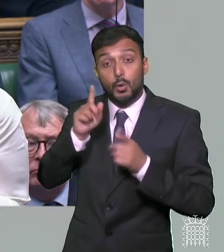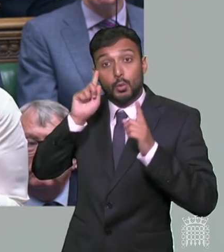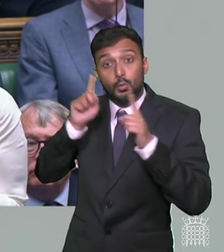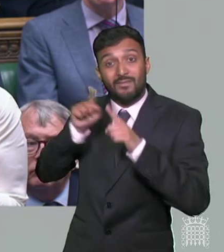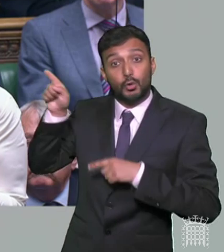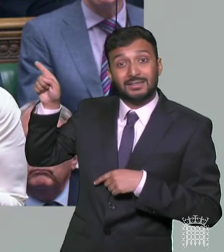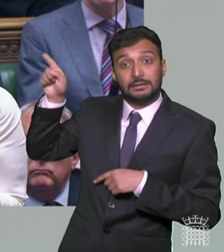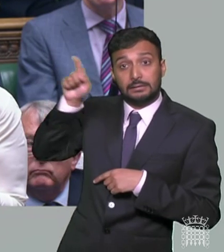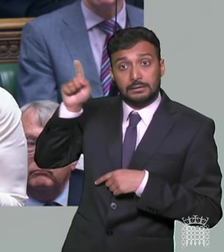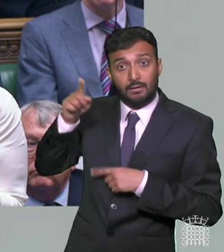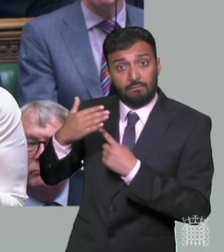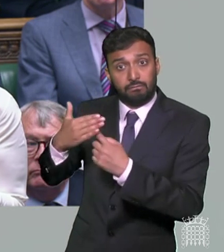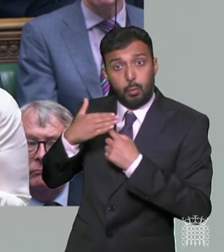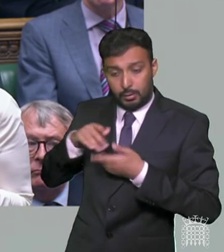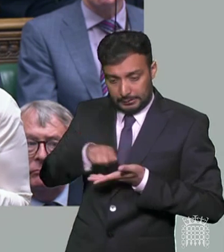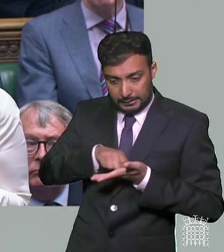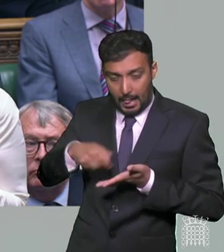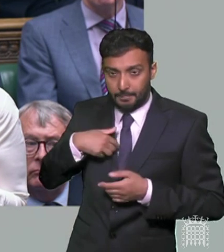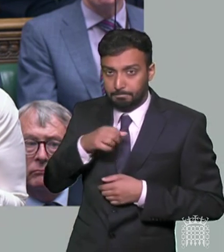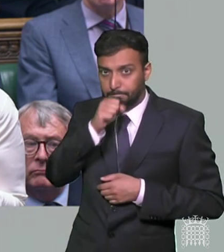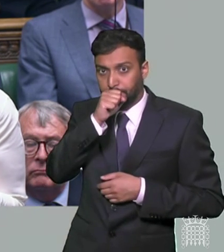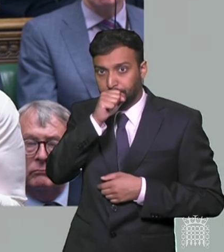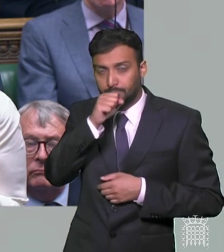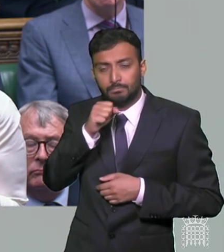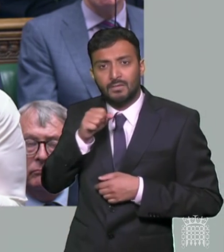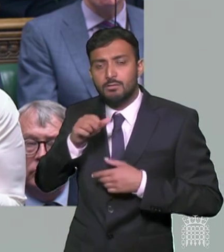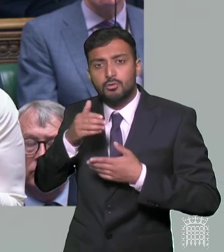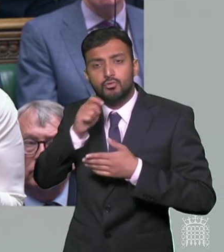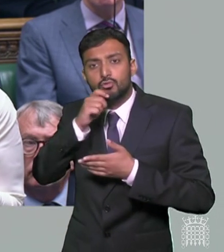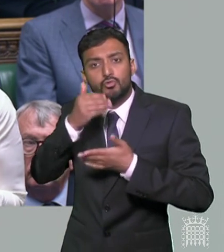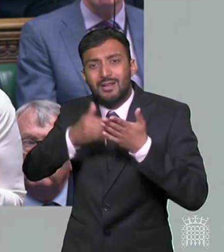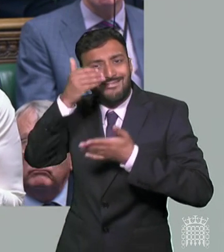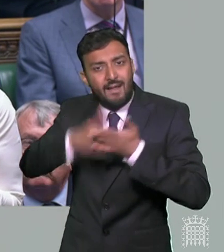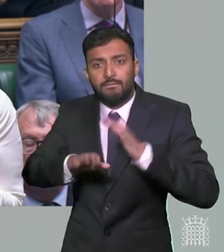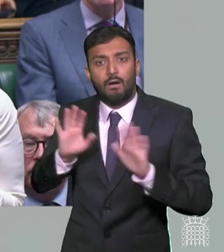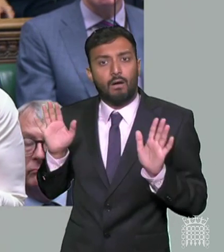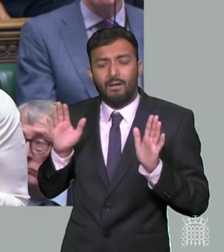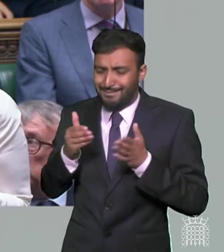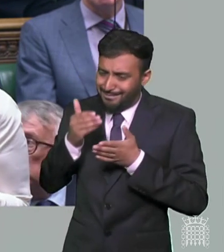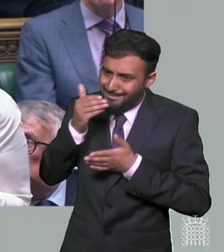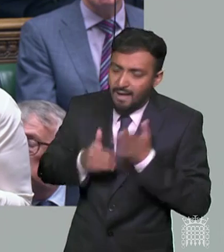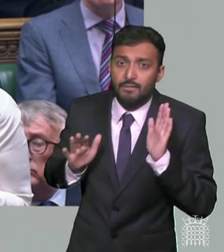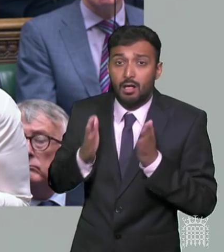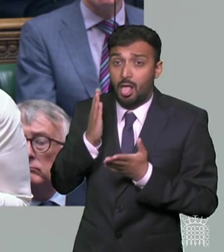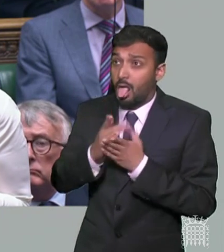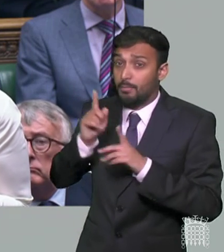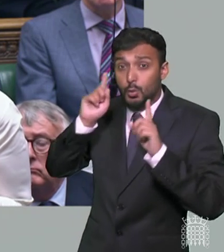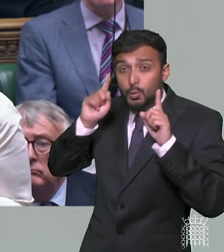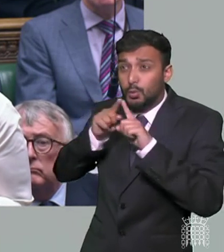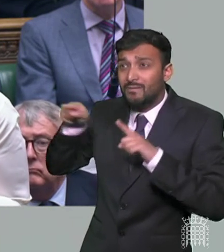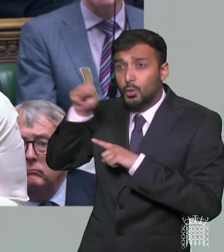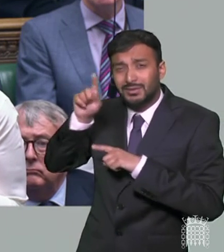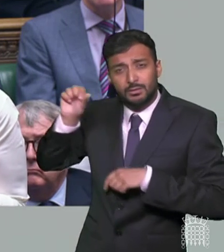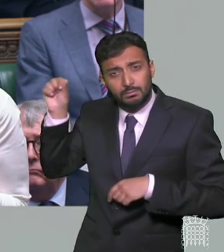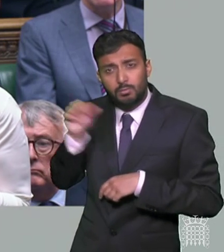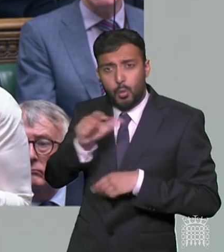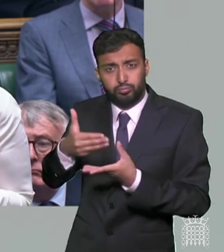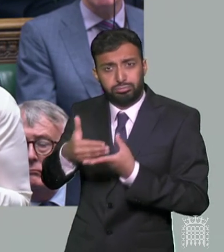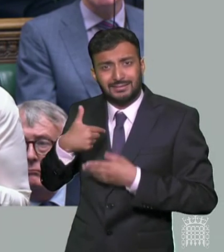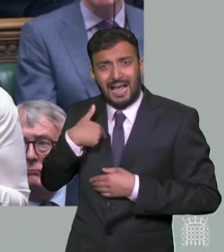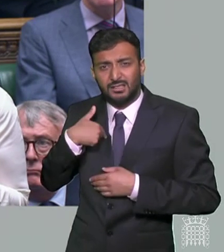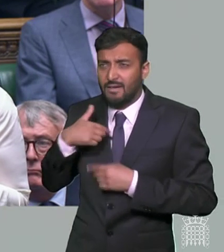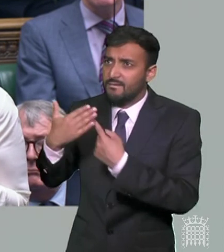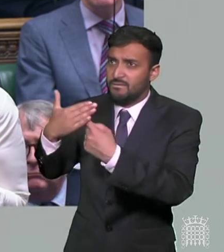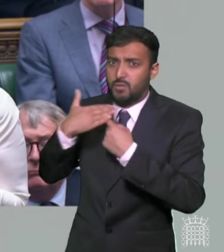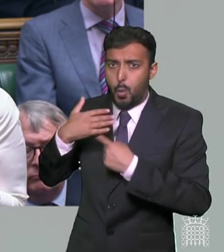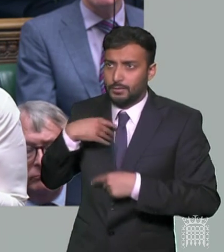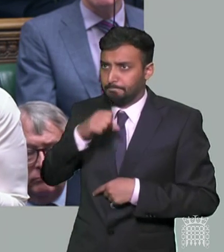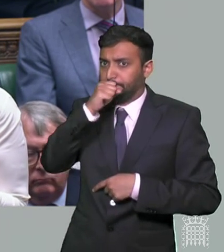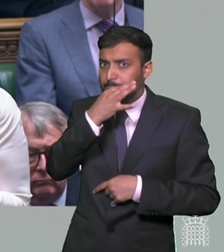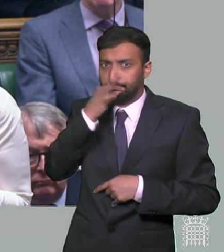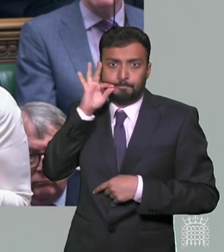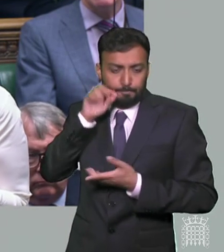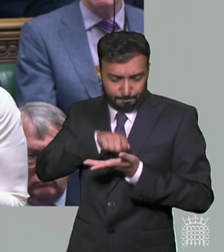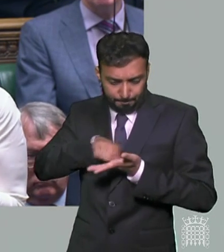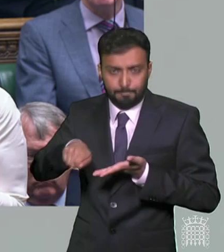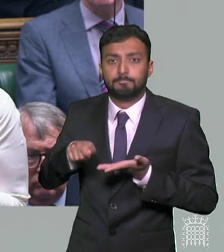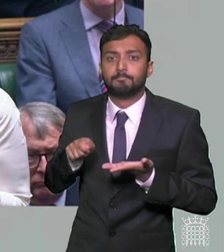No victim of sexual assault or harassment should ever be coerced into silence by the very institutions that are meant to protect them—not at university, not at work, not anywhere.